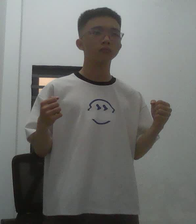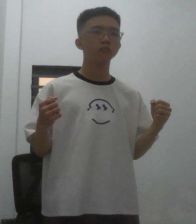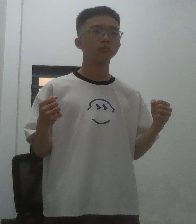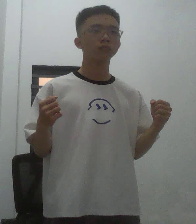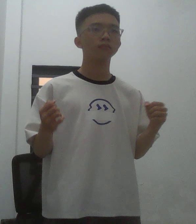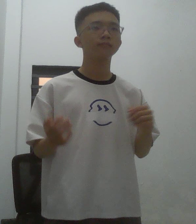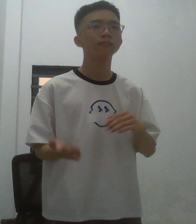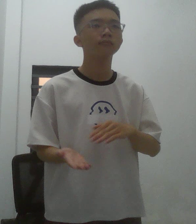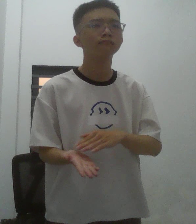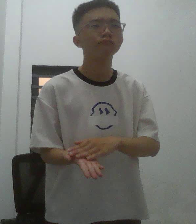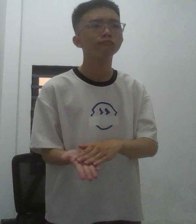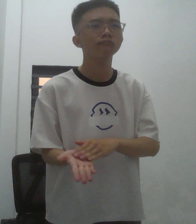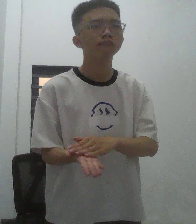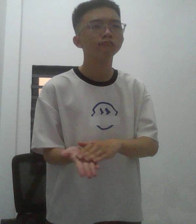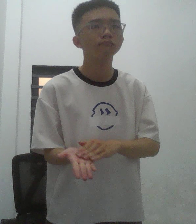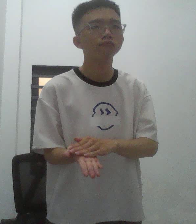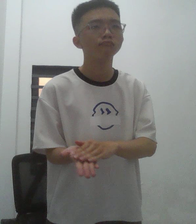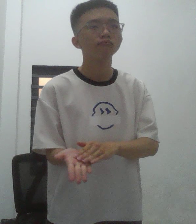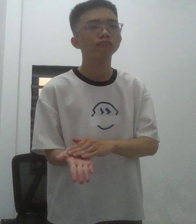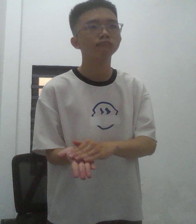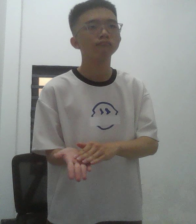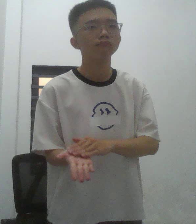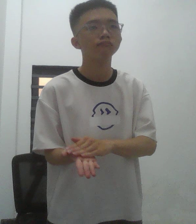xin loi